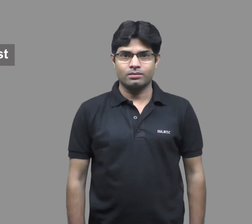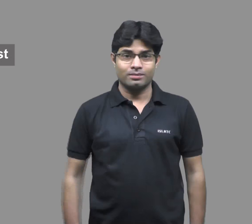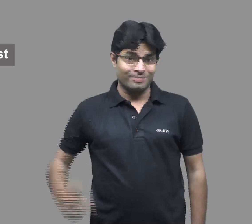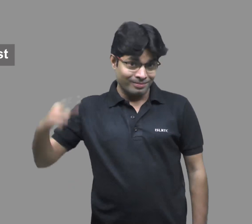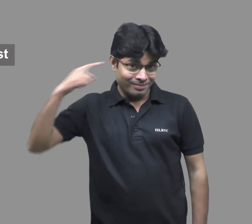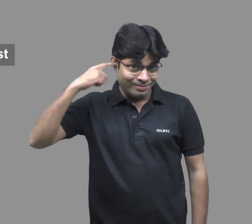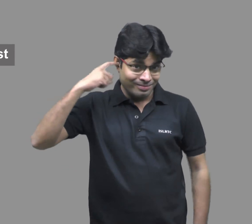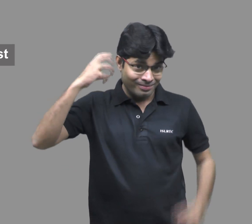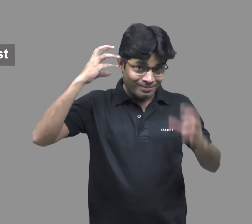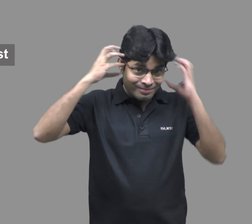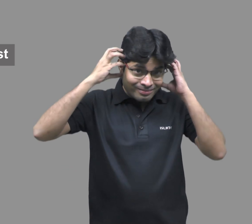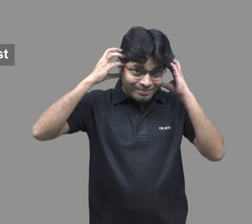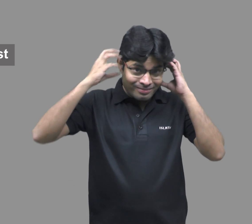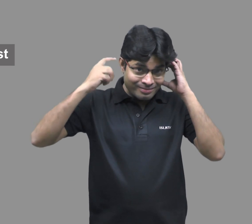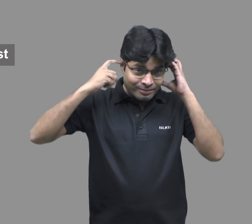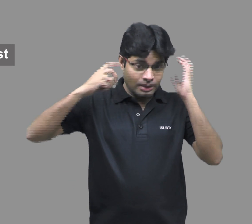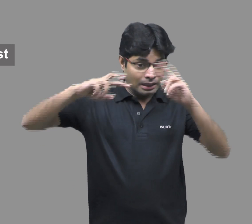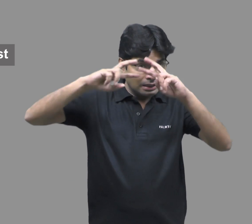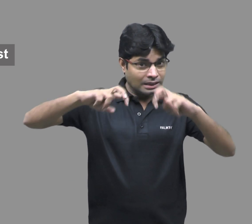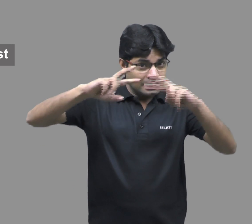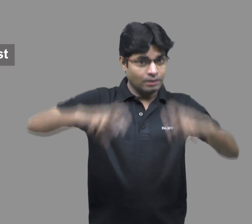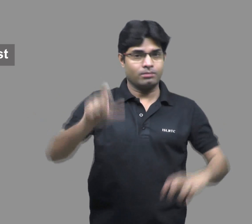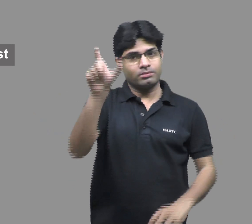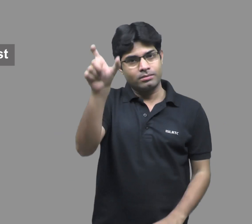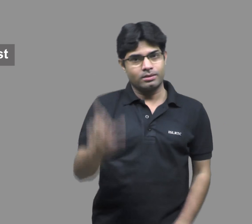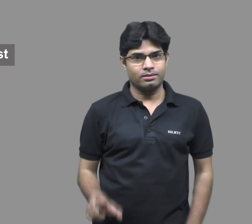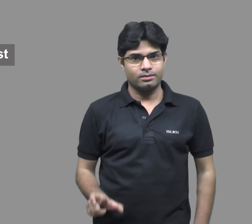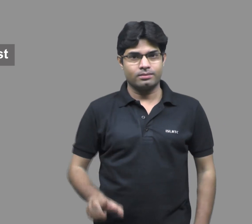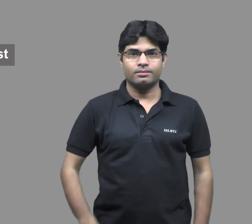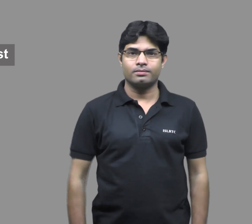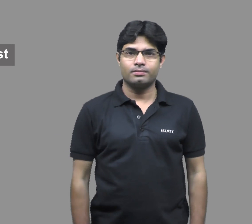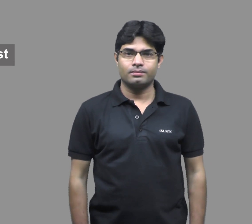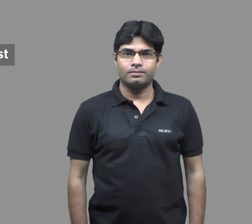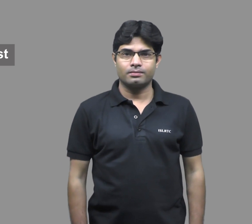Audiologist